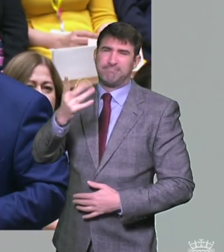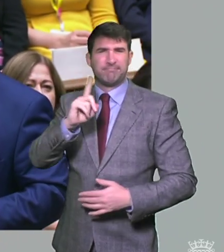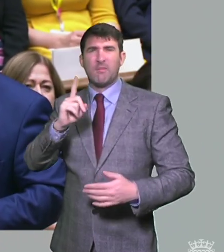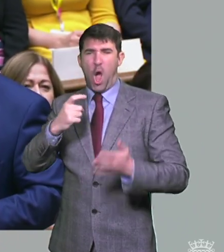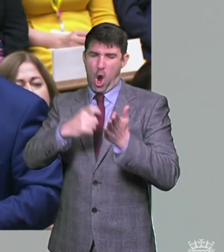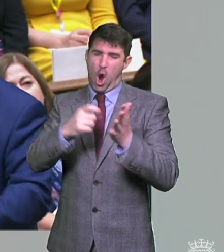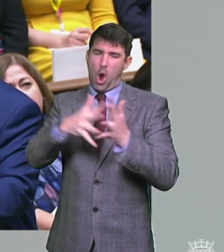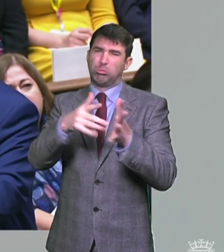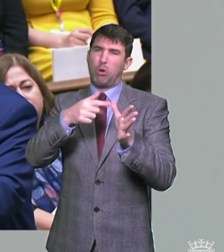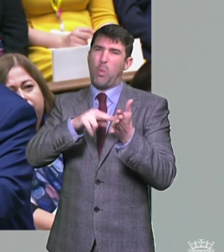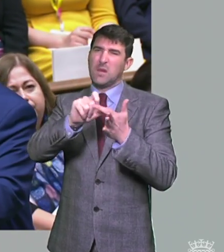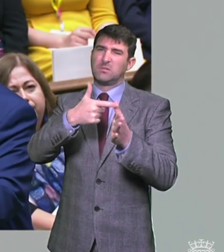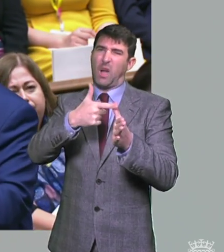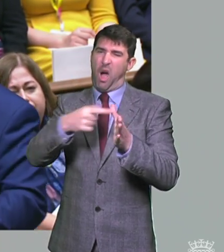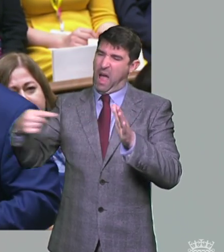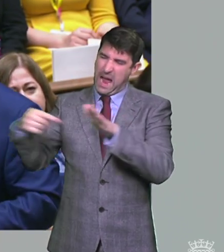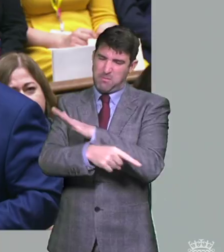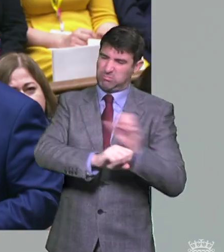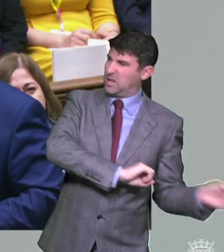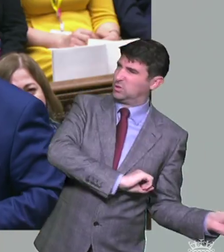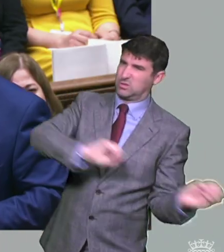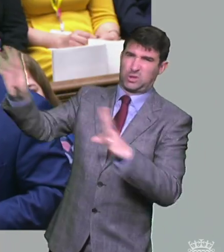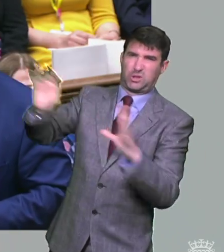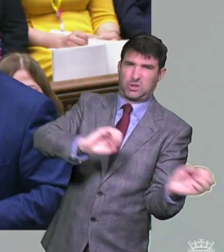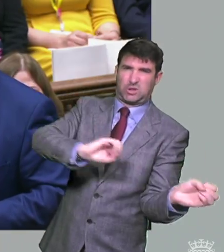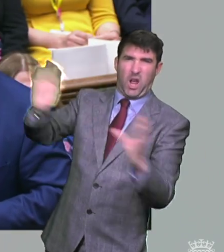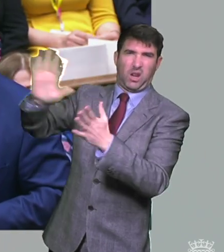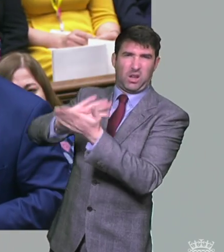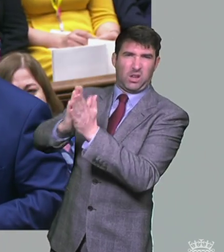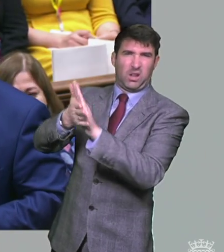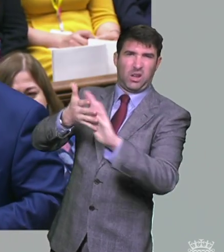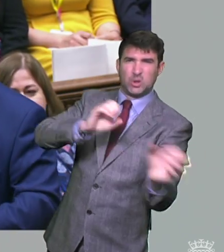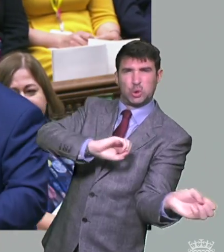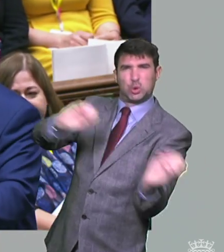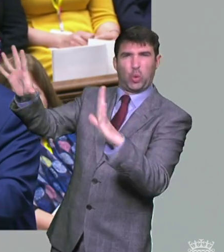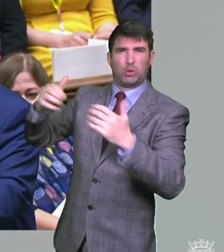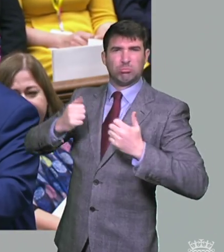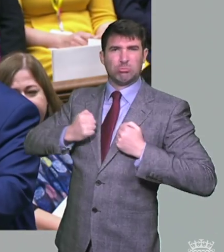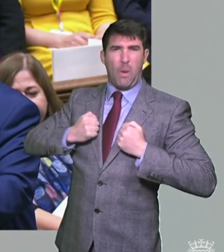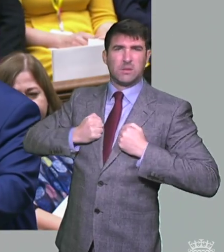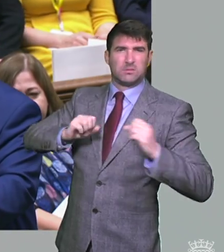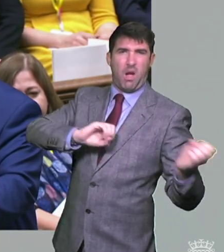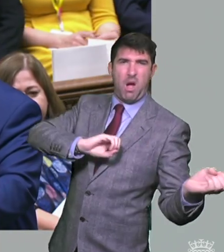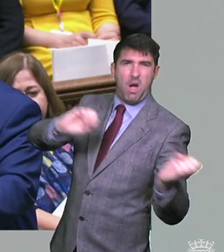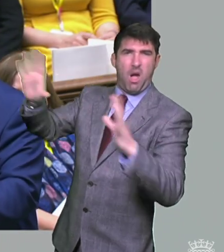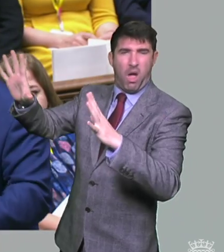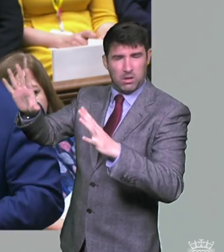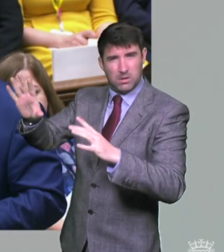We all know why he appointed her: a sleazy backroom deal to shore up his own position.